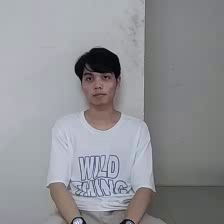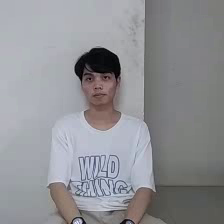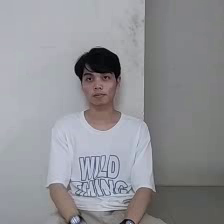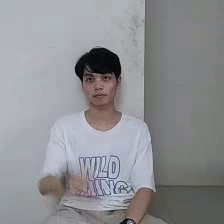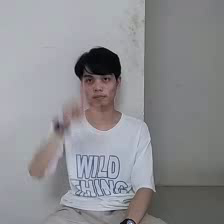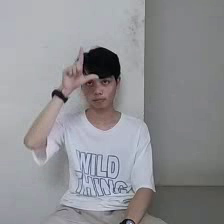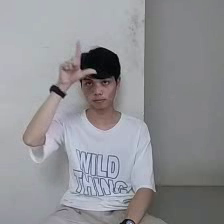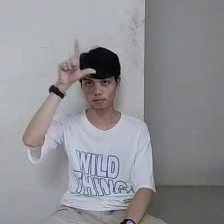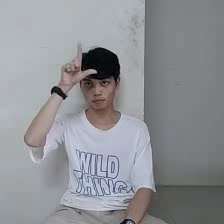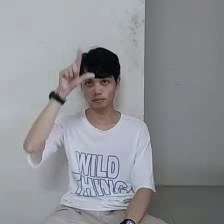Lo lắng